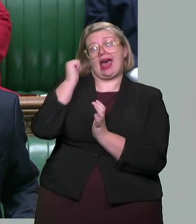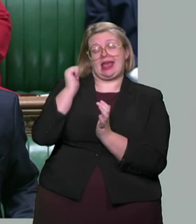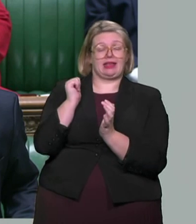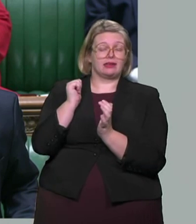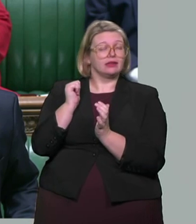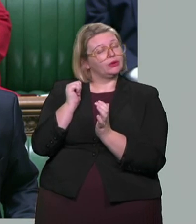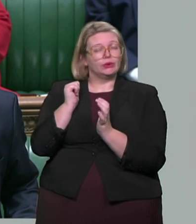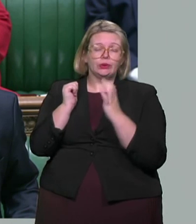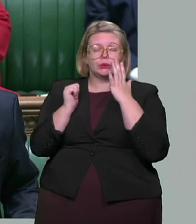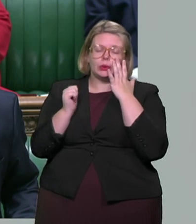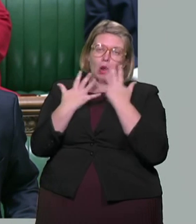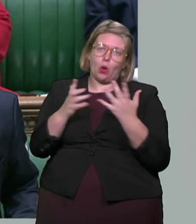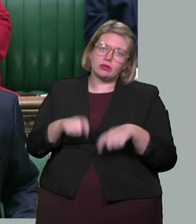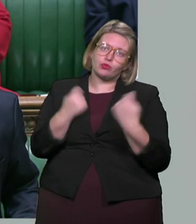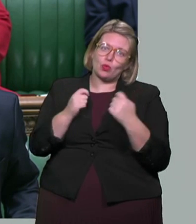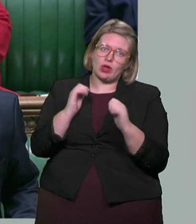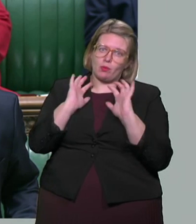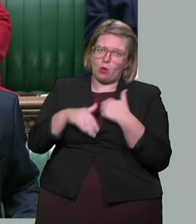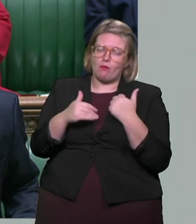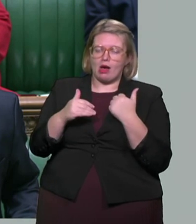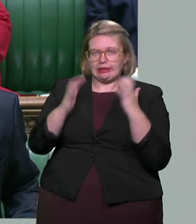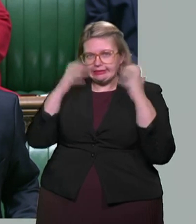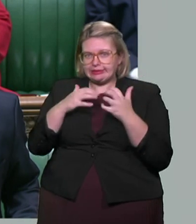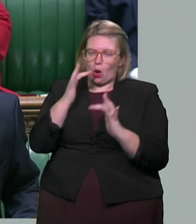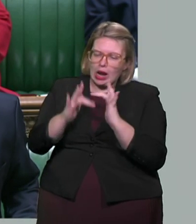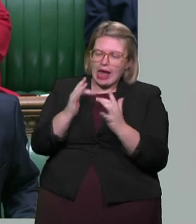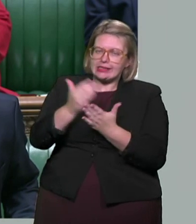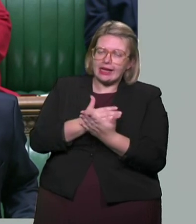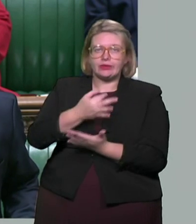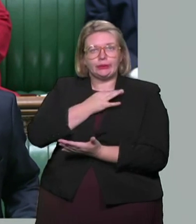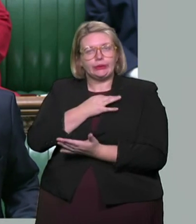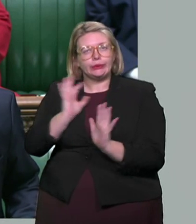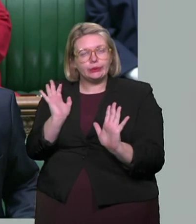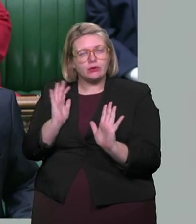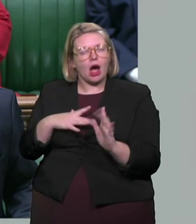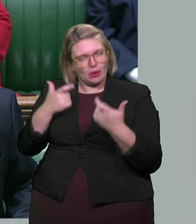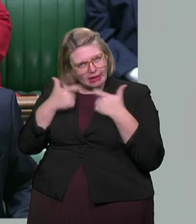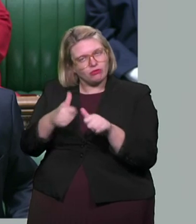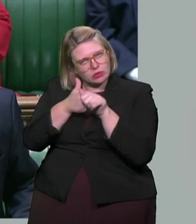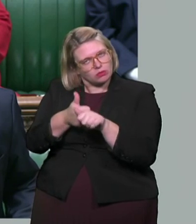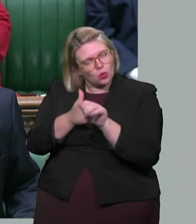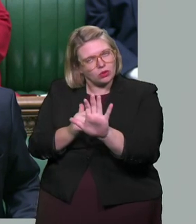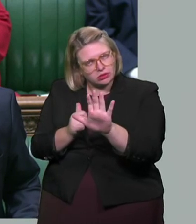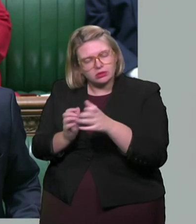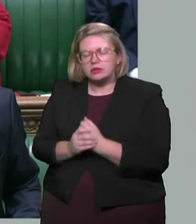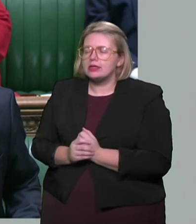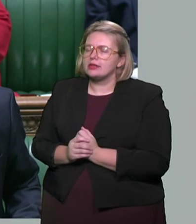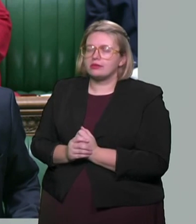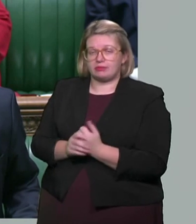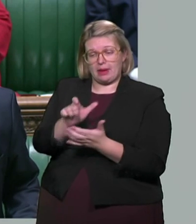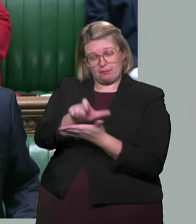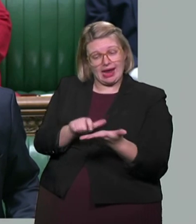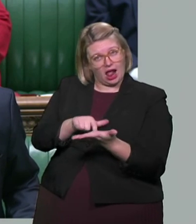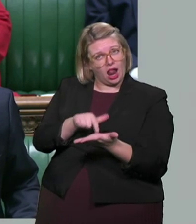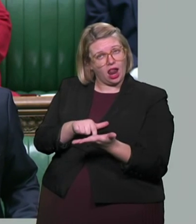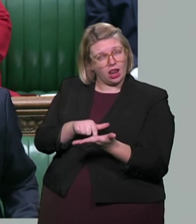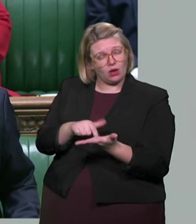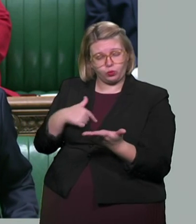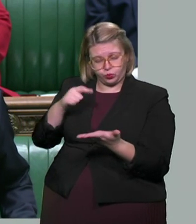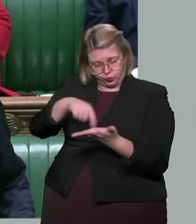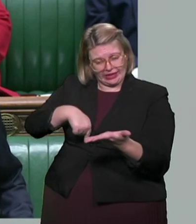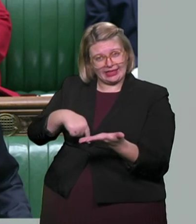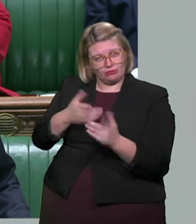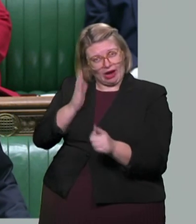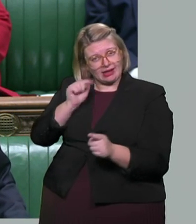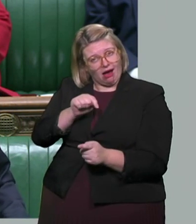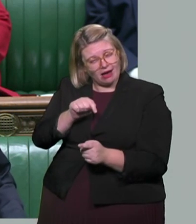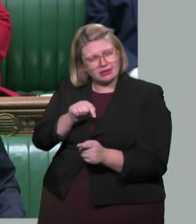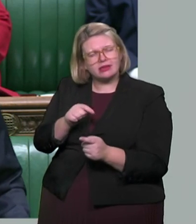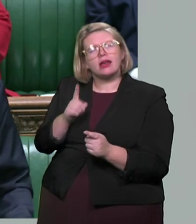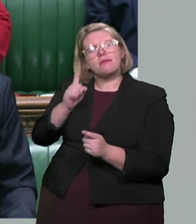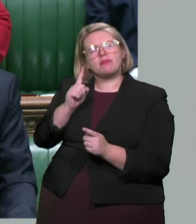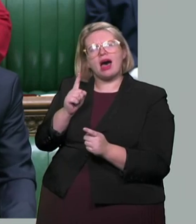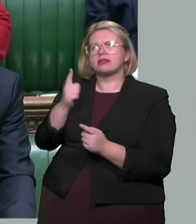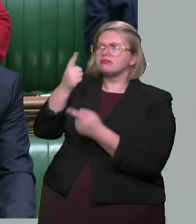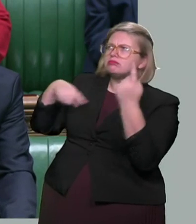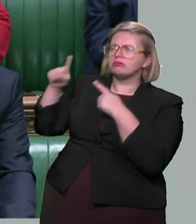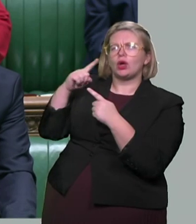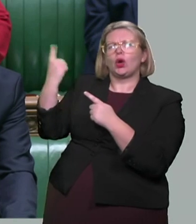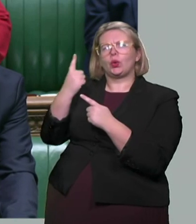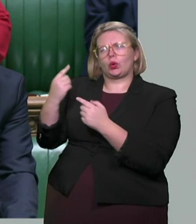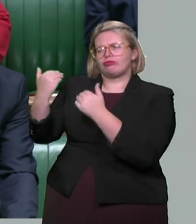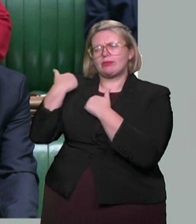about this issue. We need to recognise the measures in the Bill, but we need tough and effective sanctions—that means criminal sanctions—and that does matter.